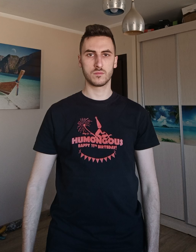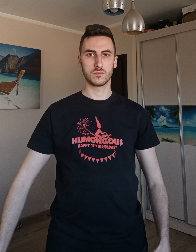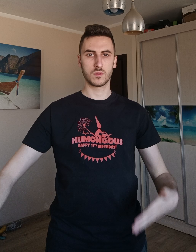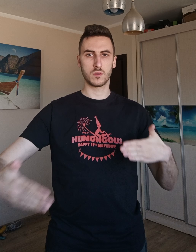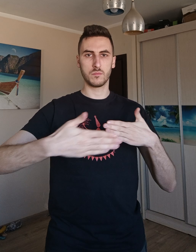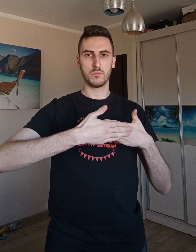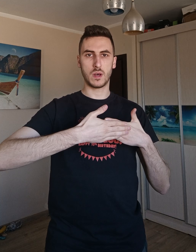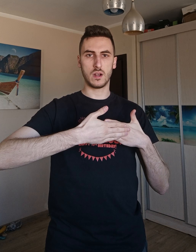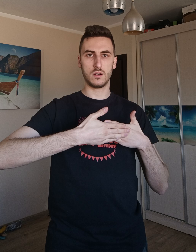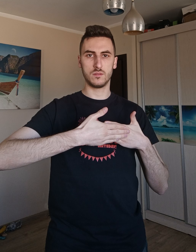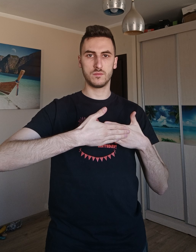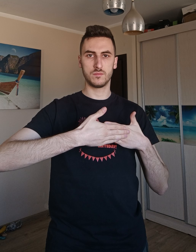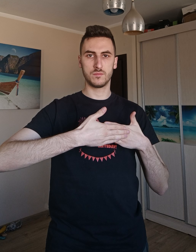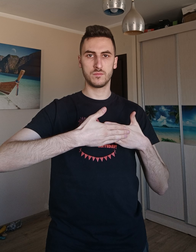בעל